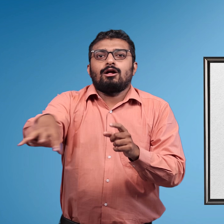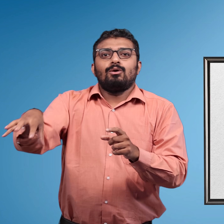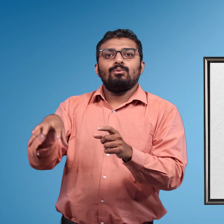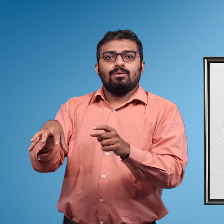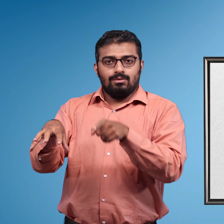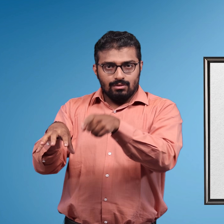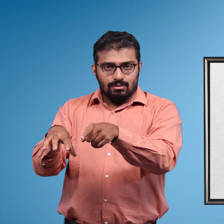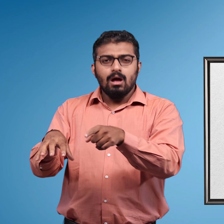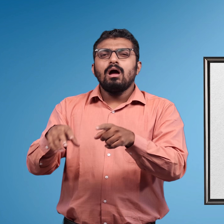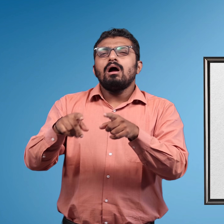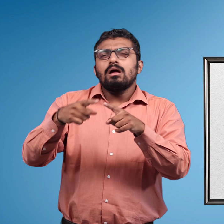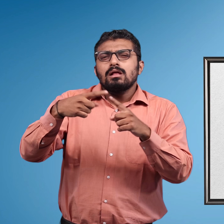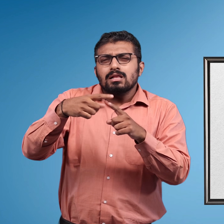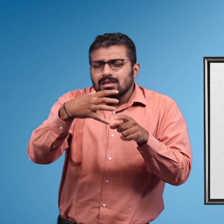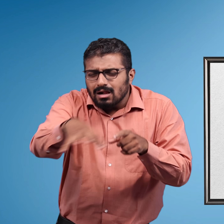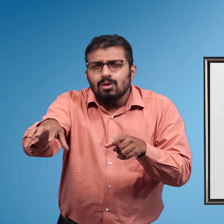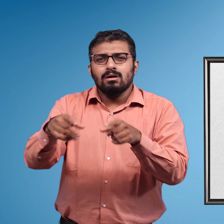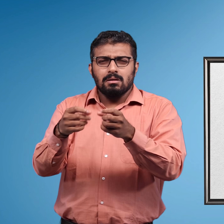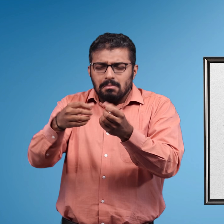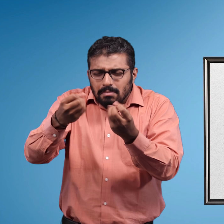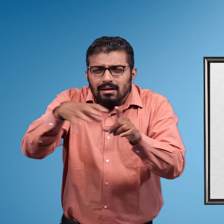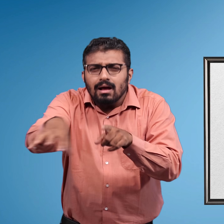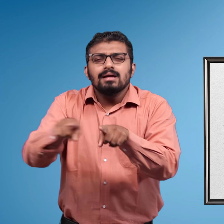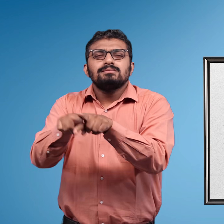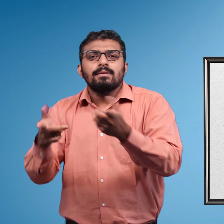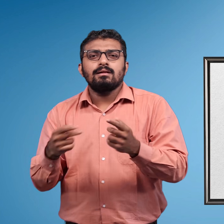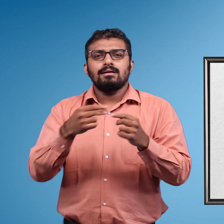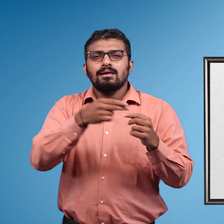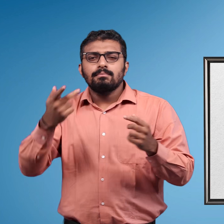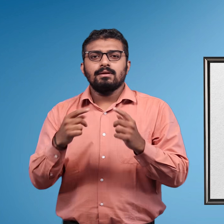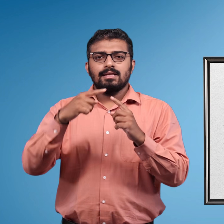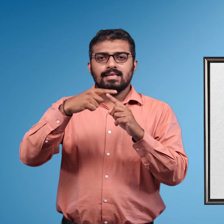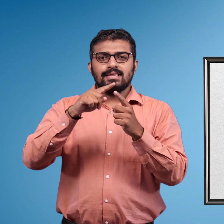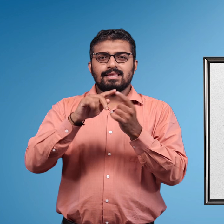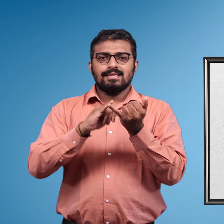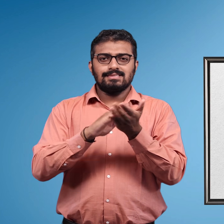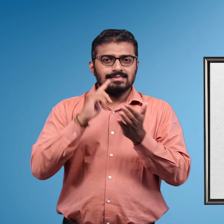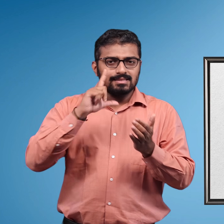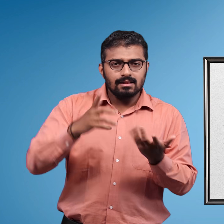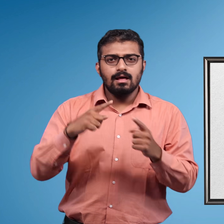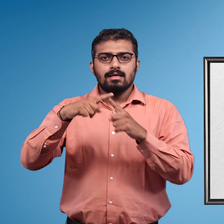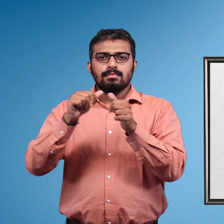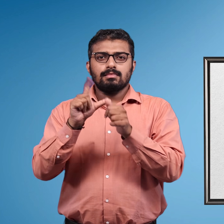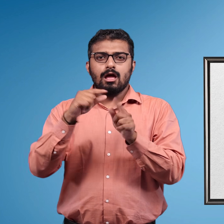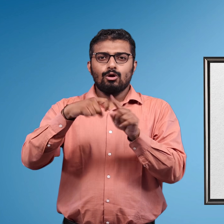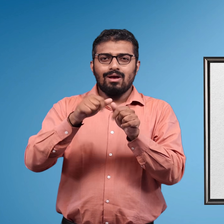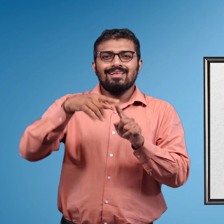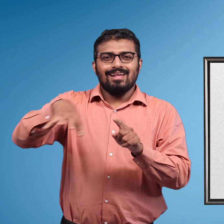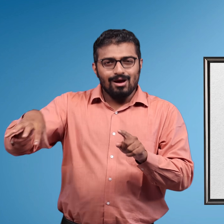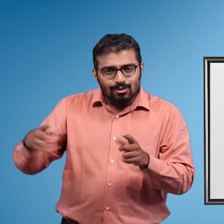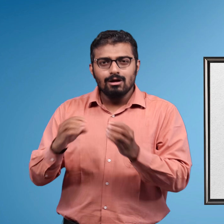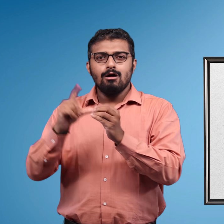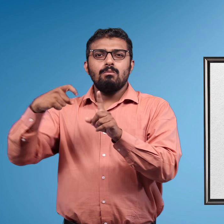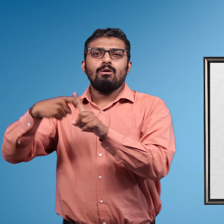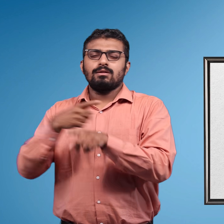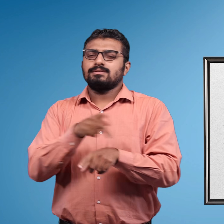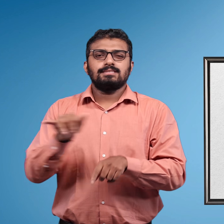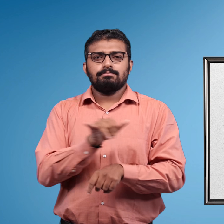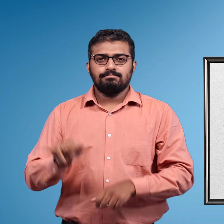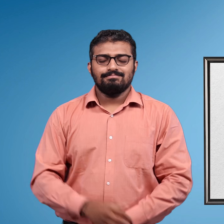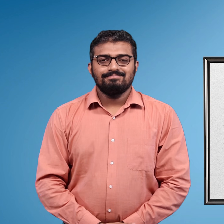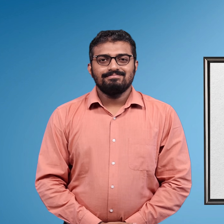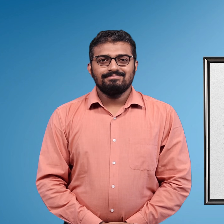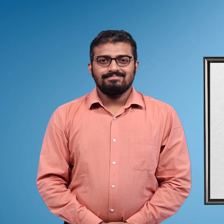These subdivisions of a district are known by different names such as tehsil, taluka, block, etc.